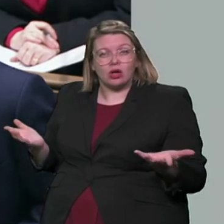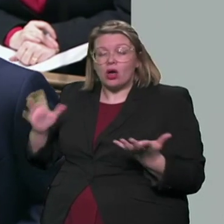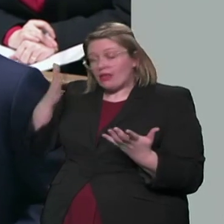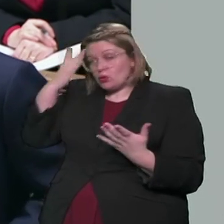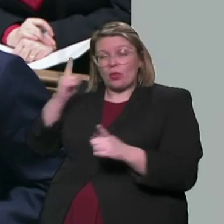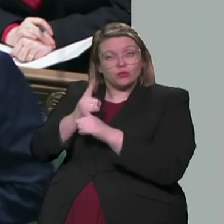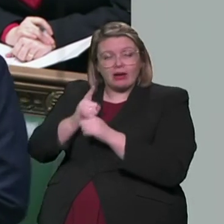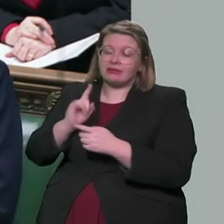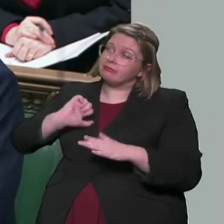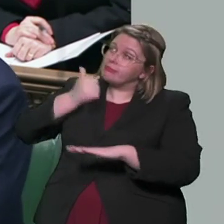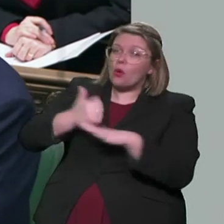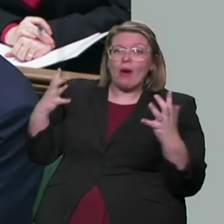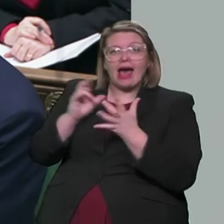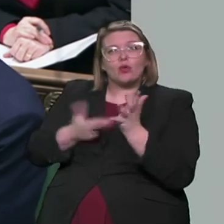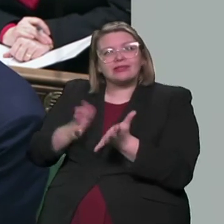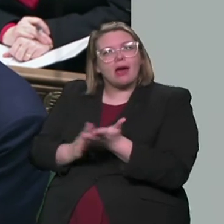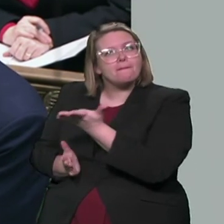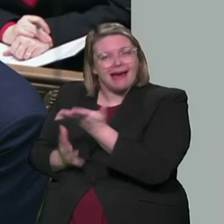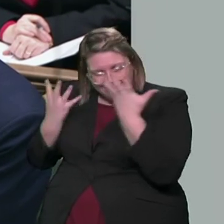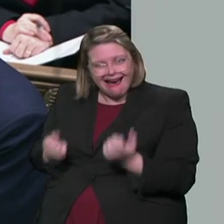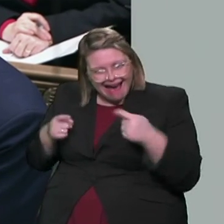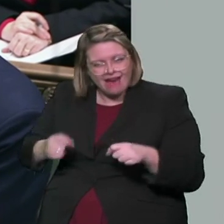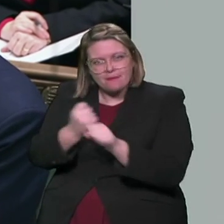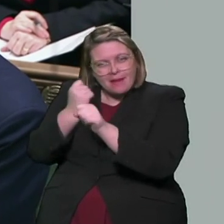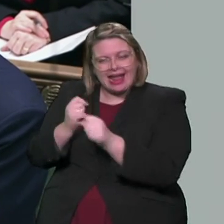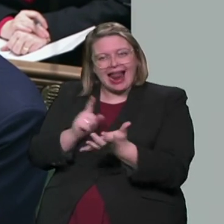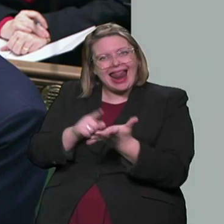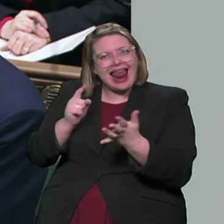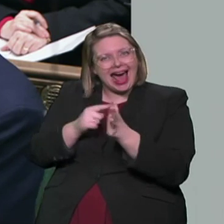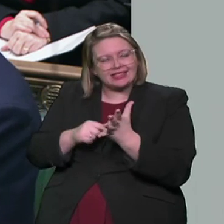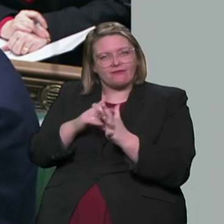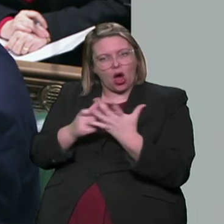They do not know what they are talking about. It is in Nottingham, and we buy them all.